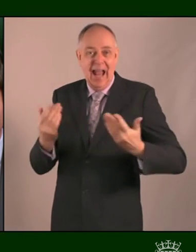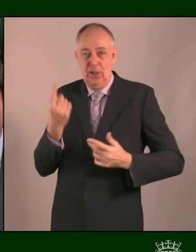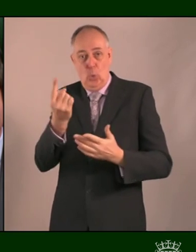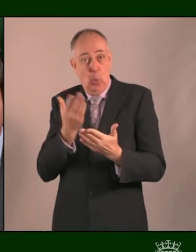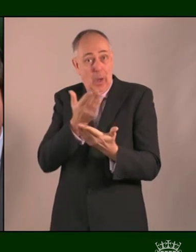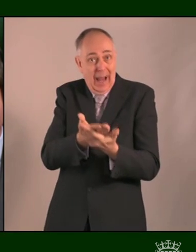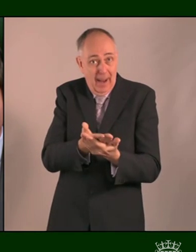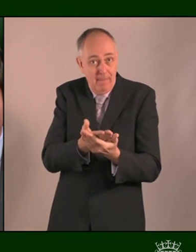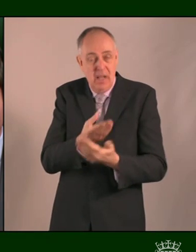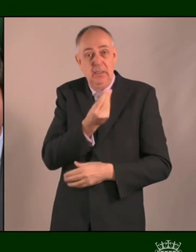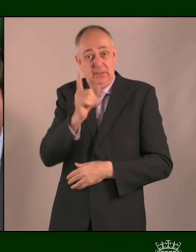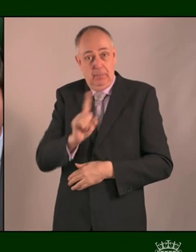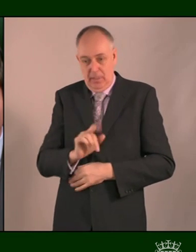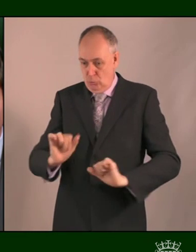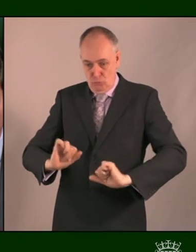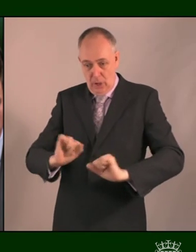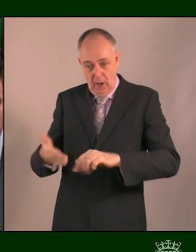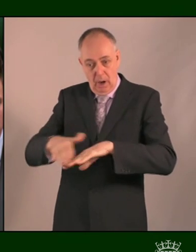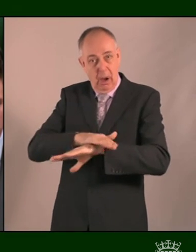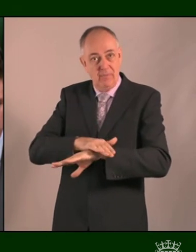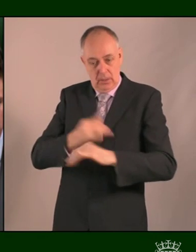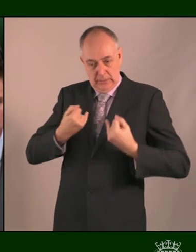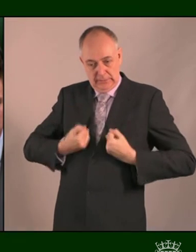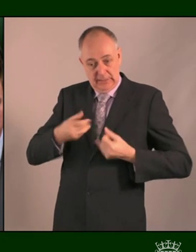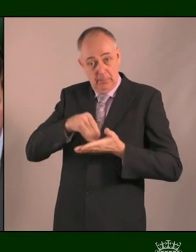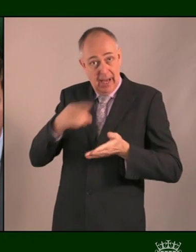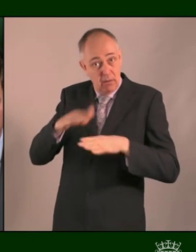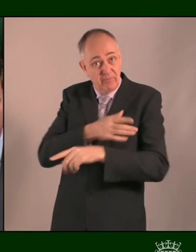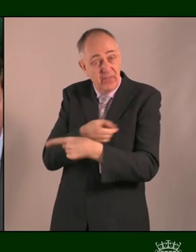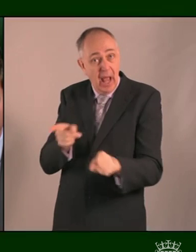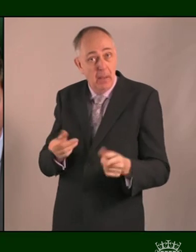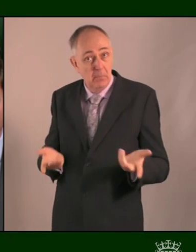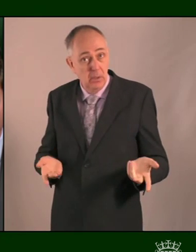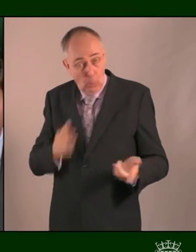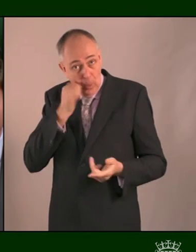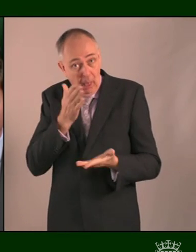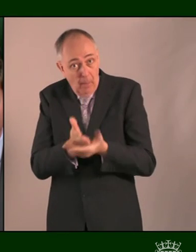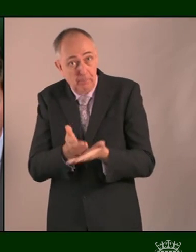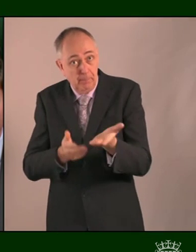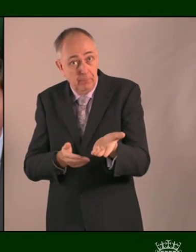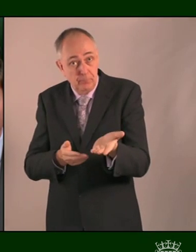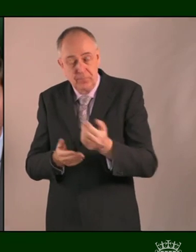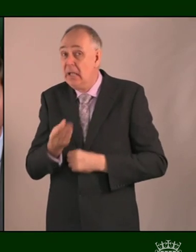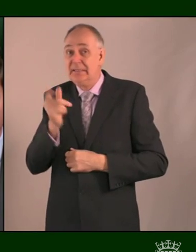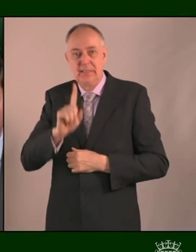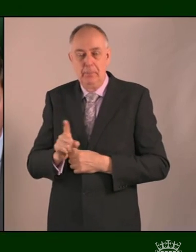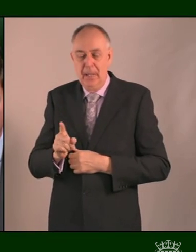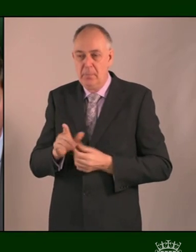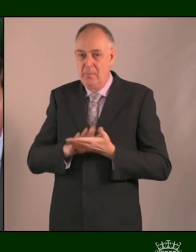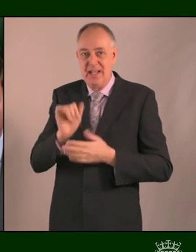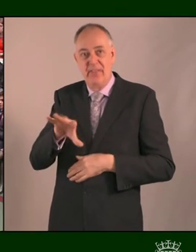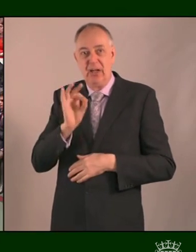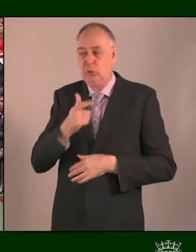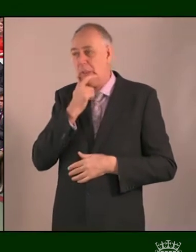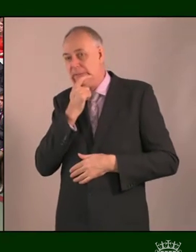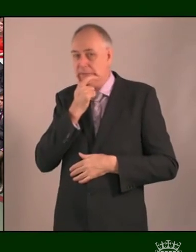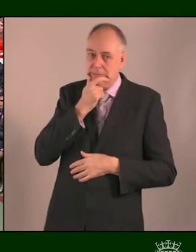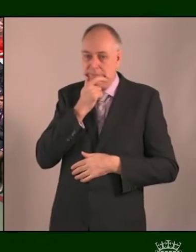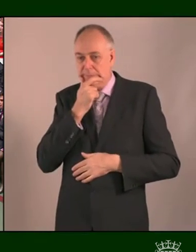Those people who are not currently eligible for statutory sick pay will have to make a terrible choice between health and hardship.